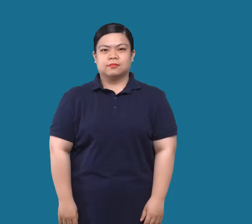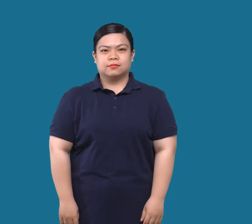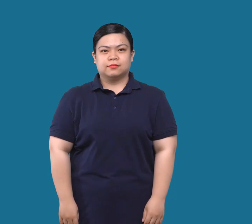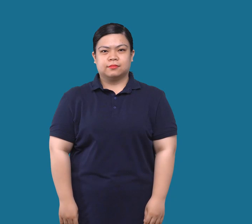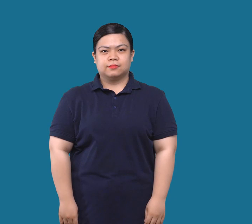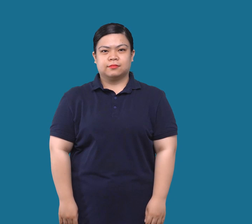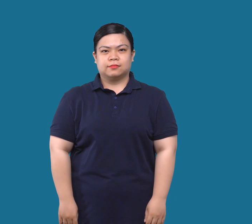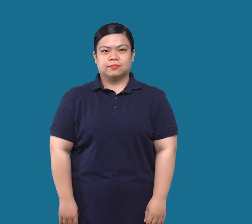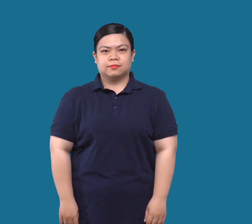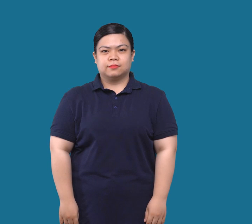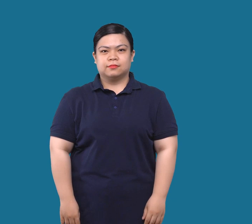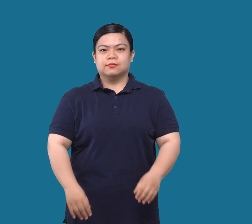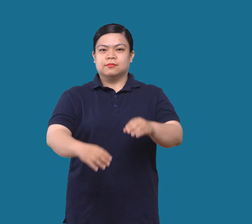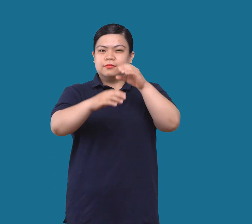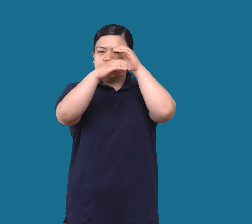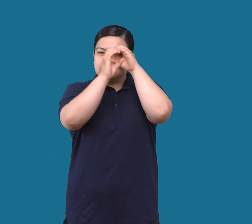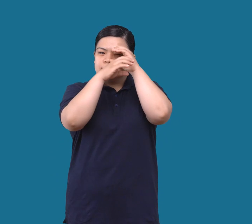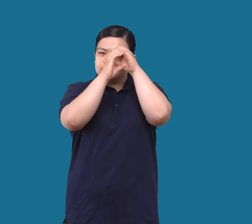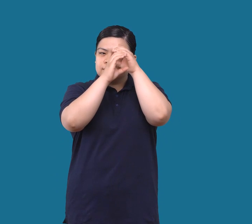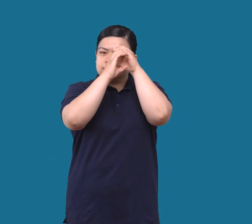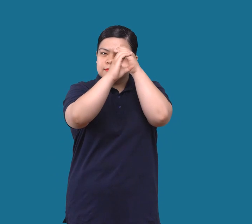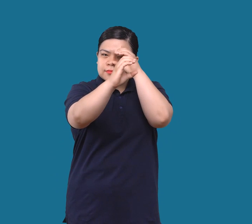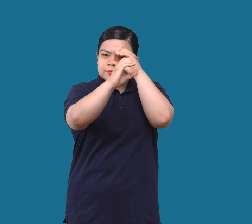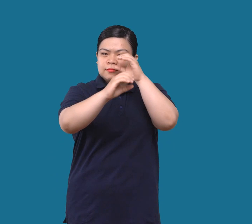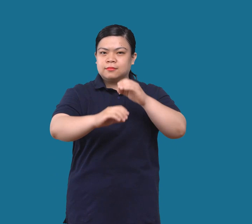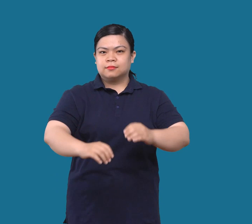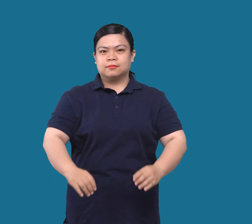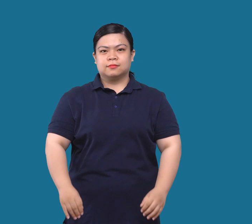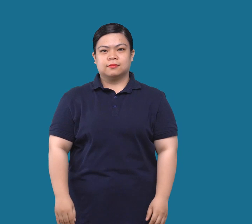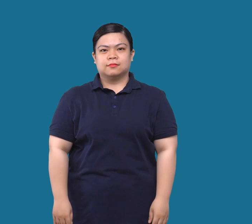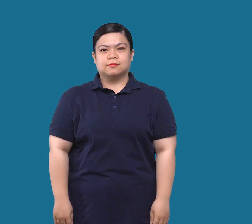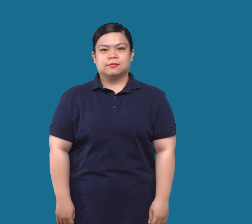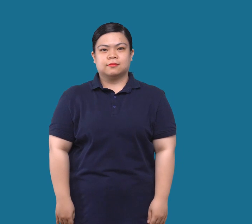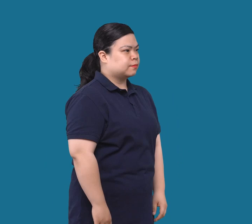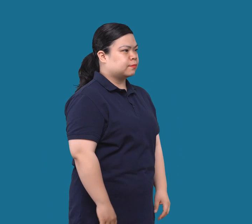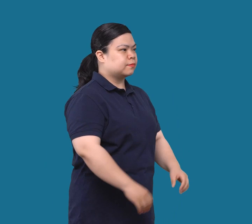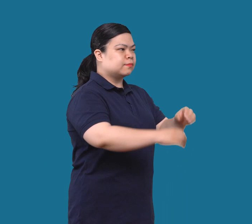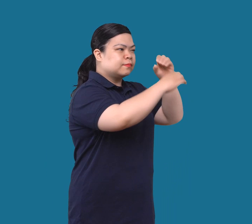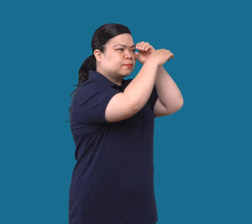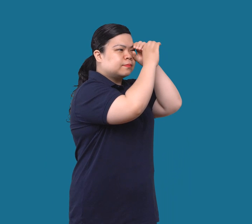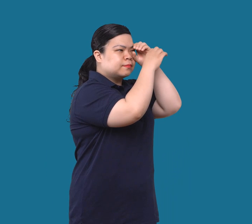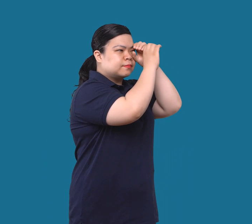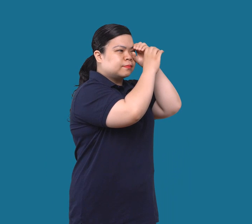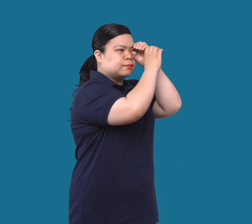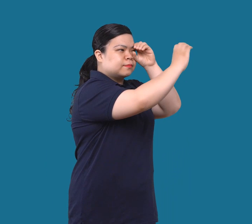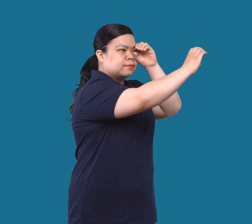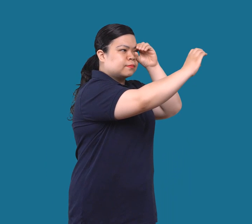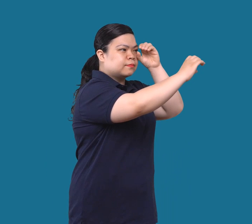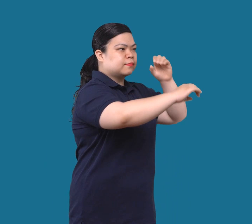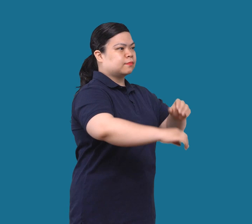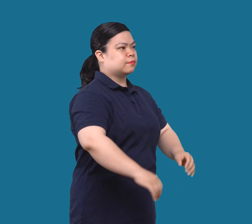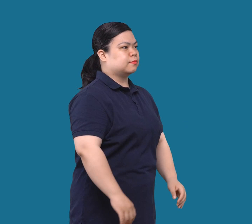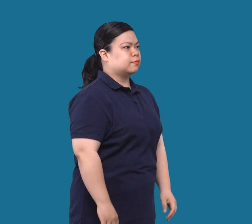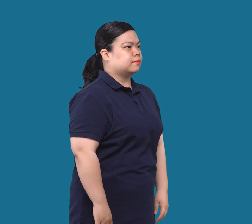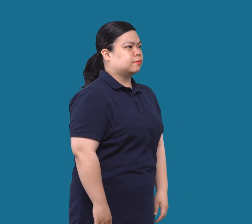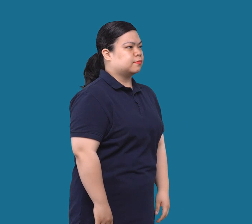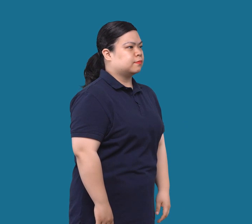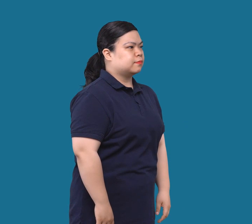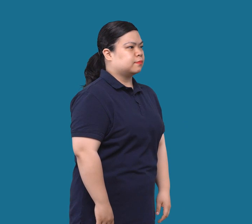ống nhòm